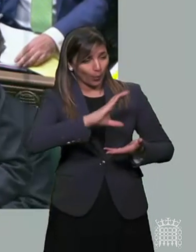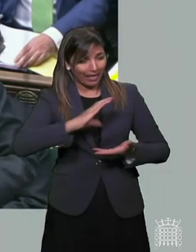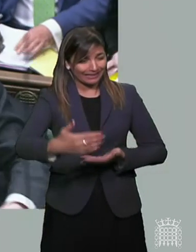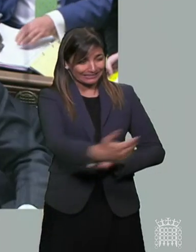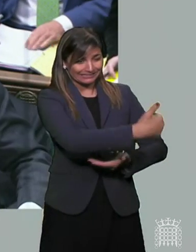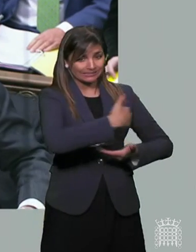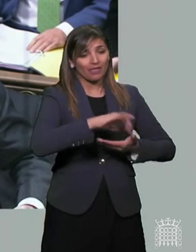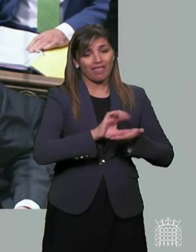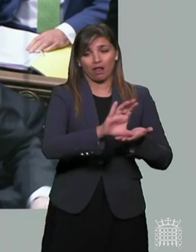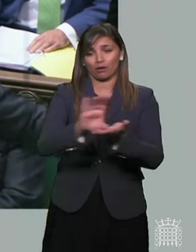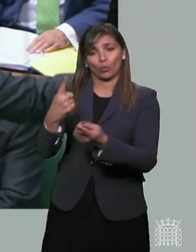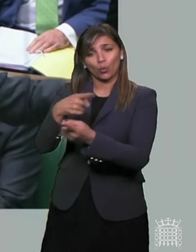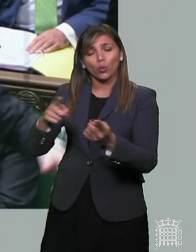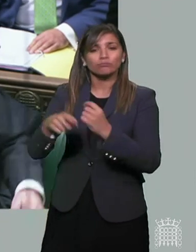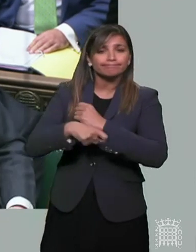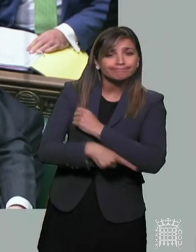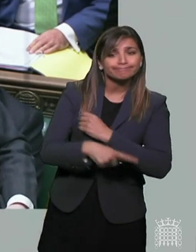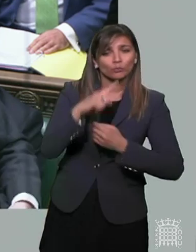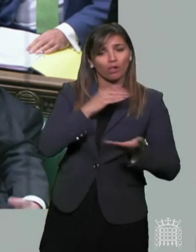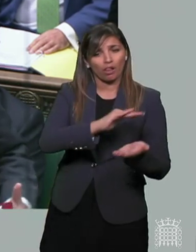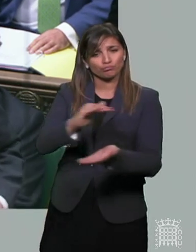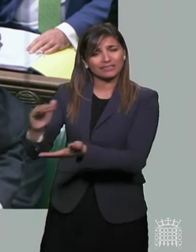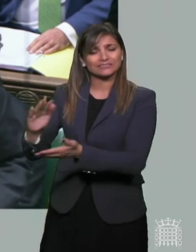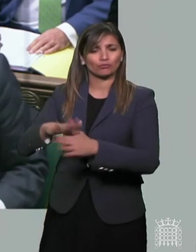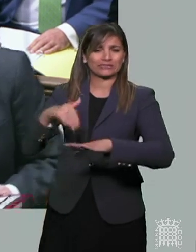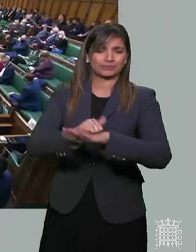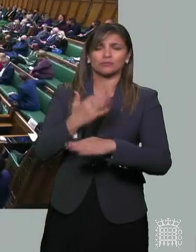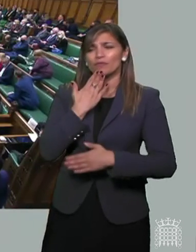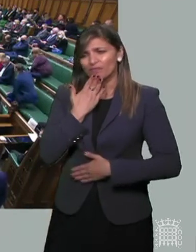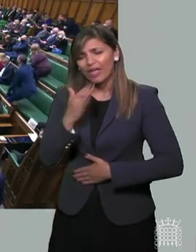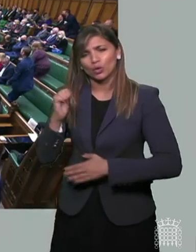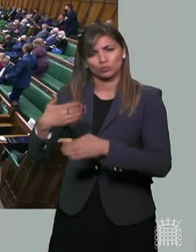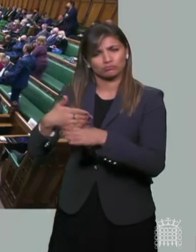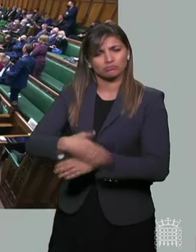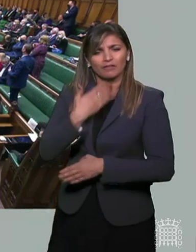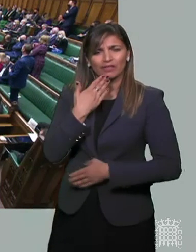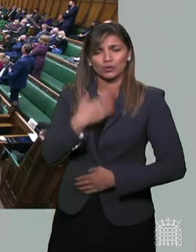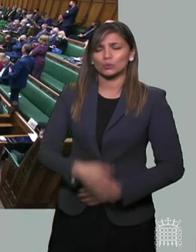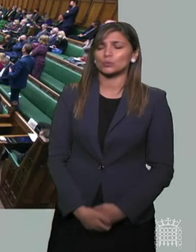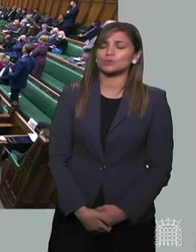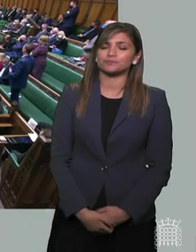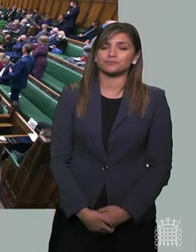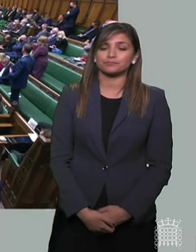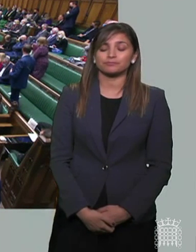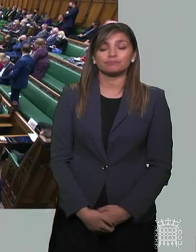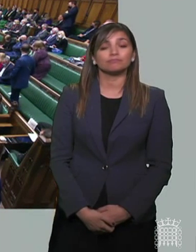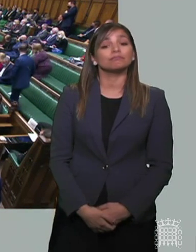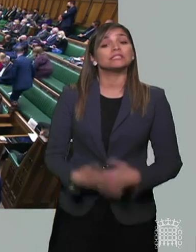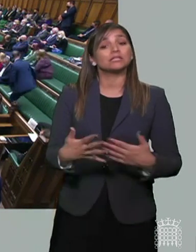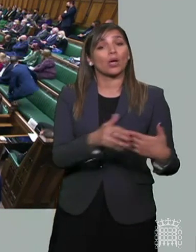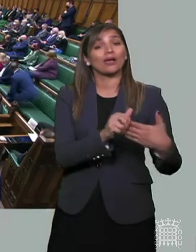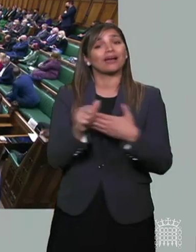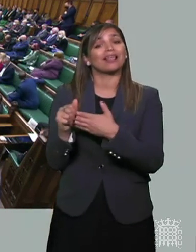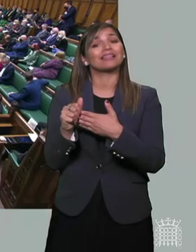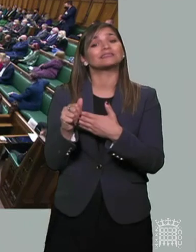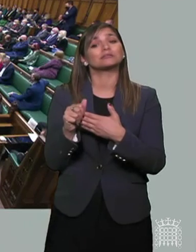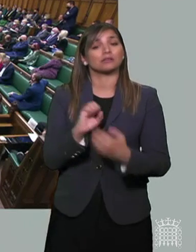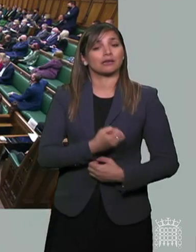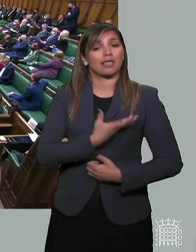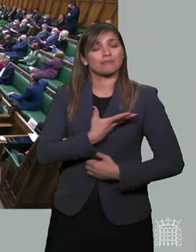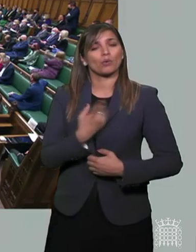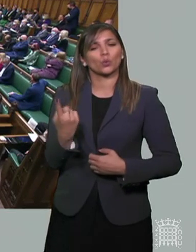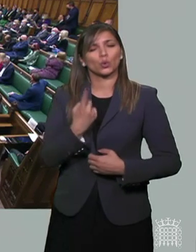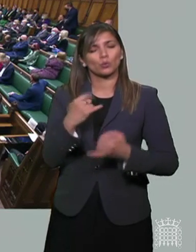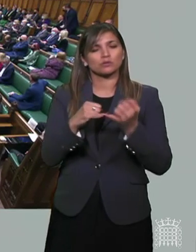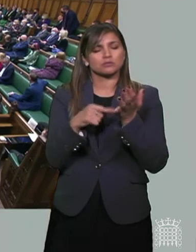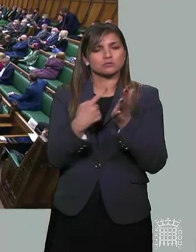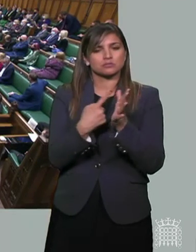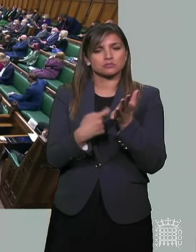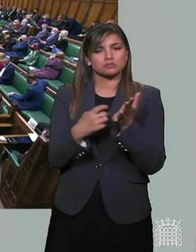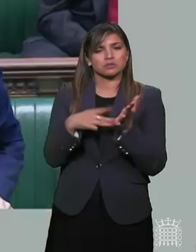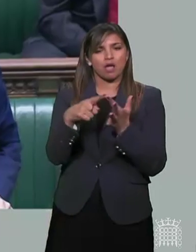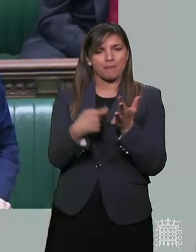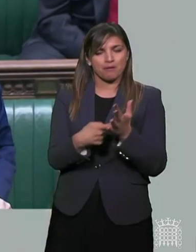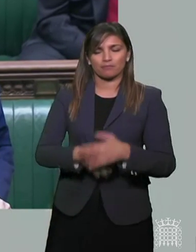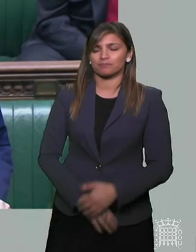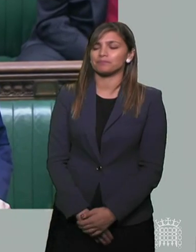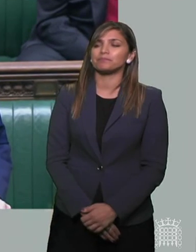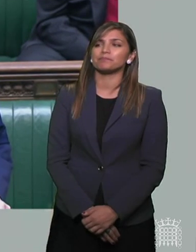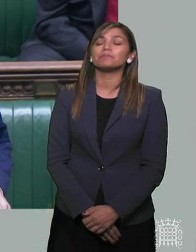Thank you to everyone involved, particularly my honourable Friend for her efforts.